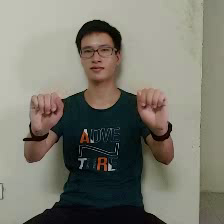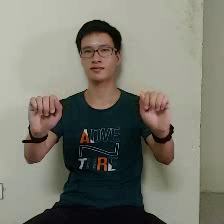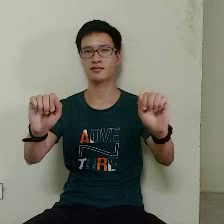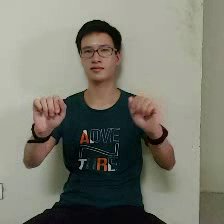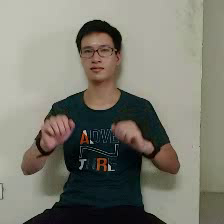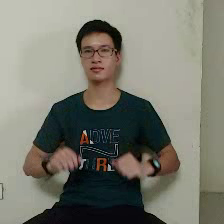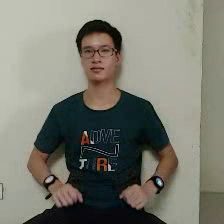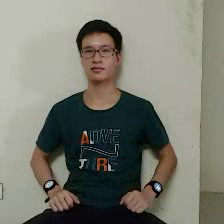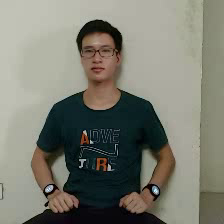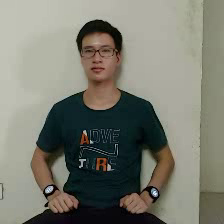Thăm